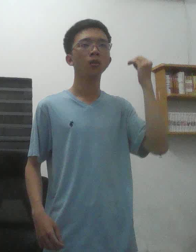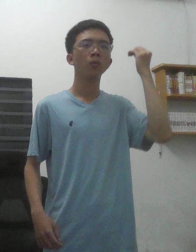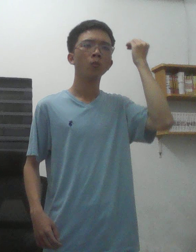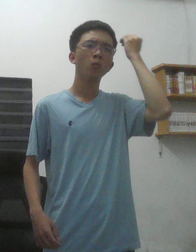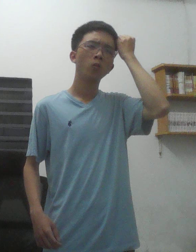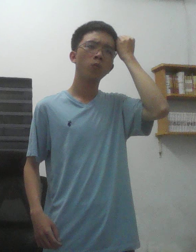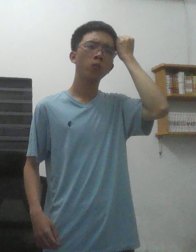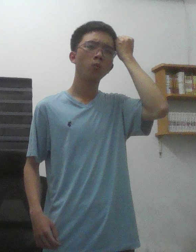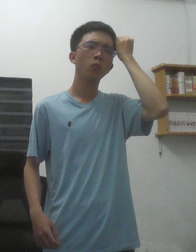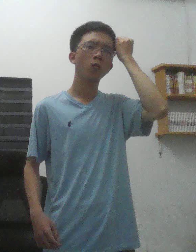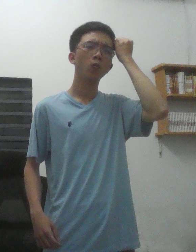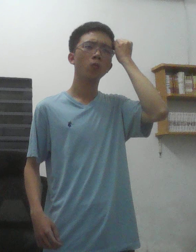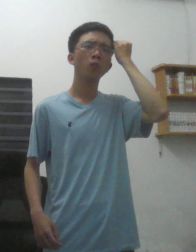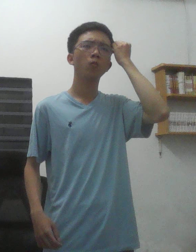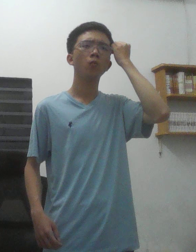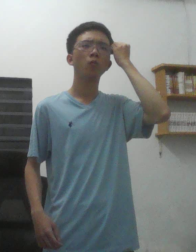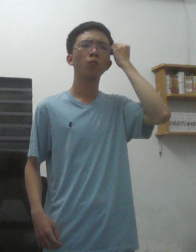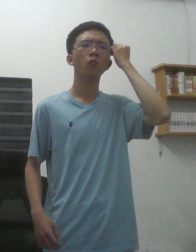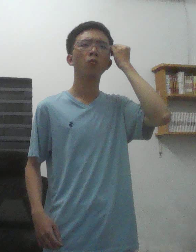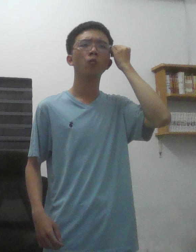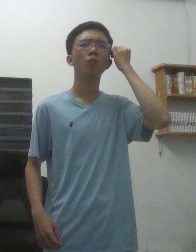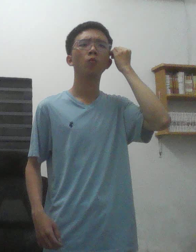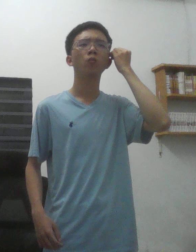oi troi